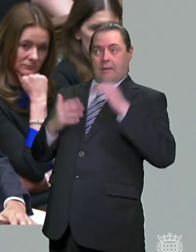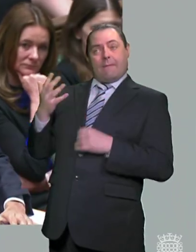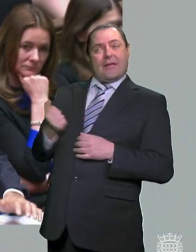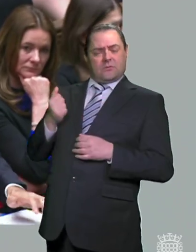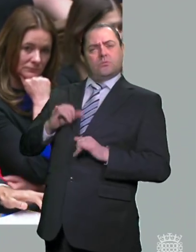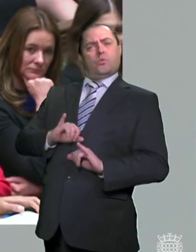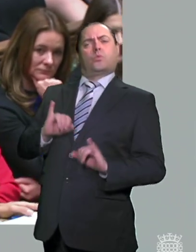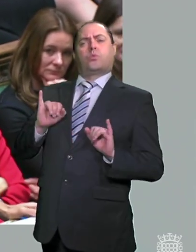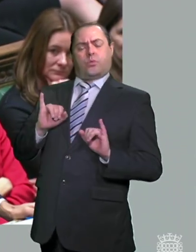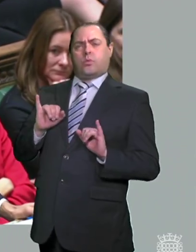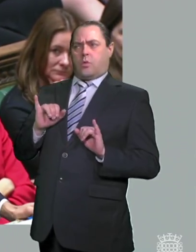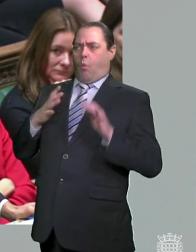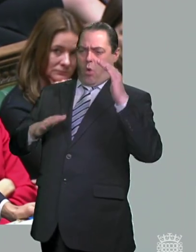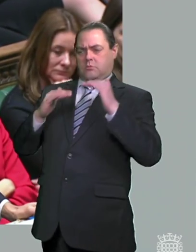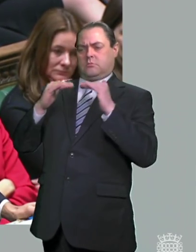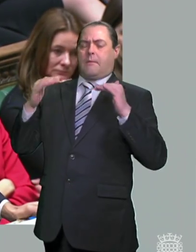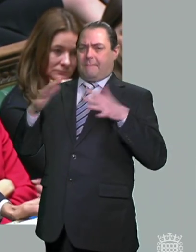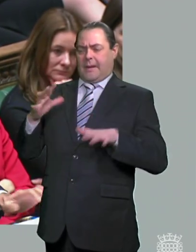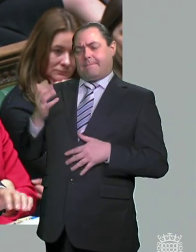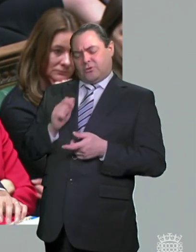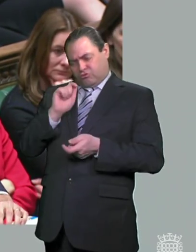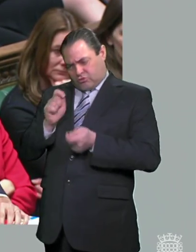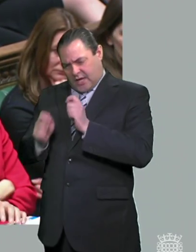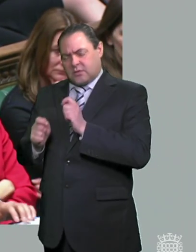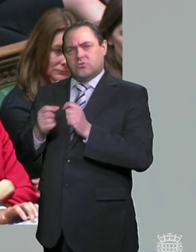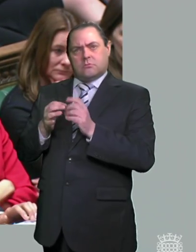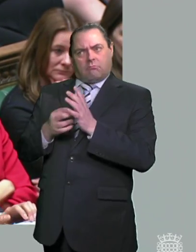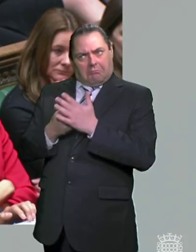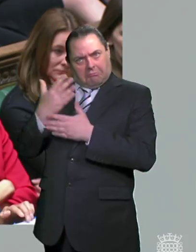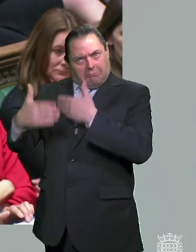We have delivered groundbreaking pension reforms and major progress.